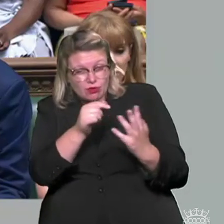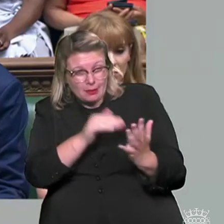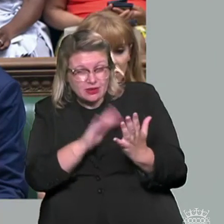They have trashed